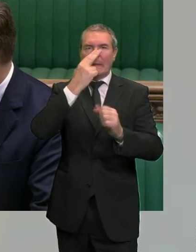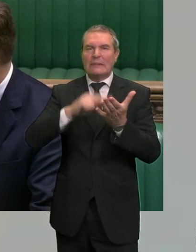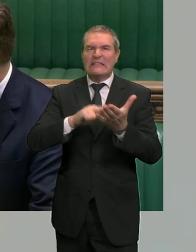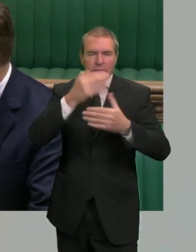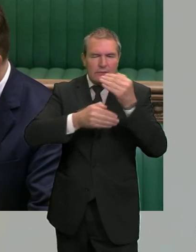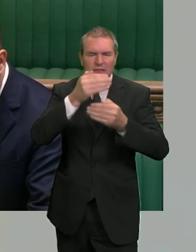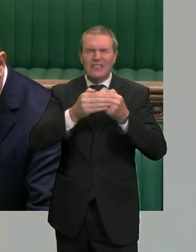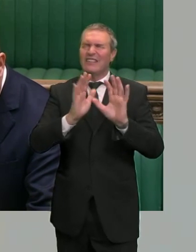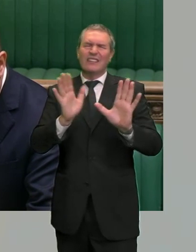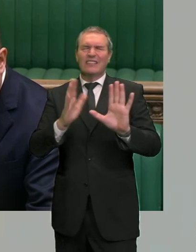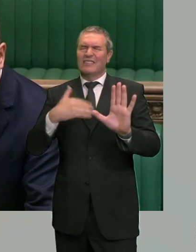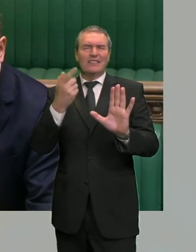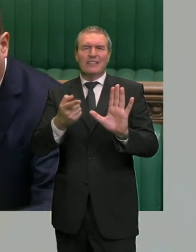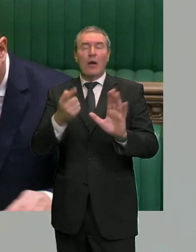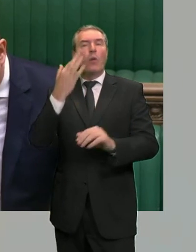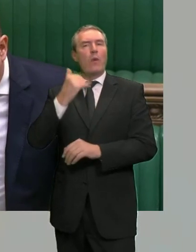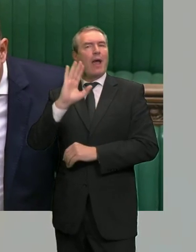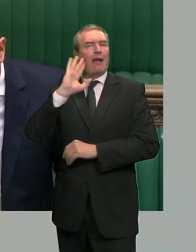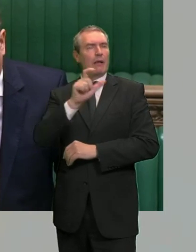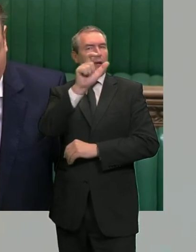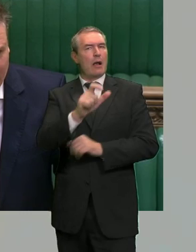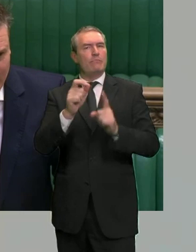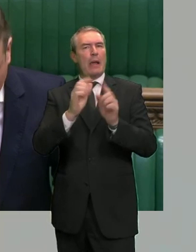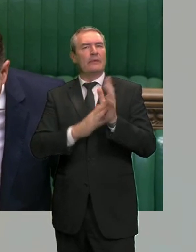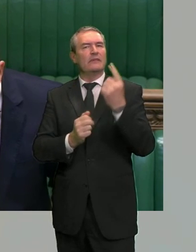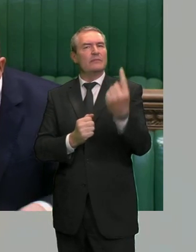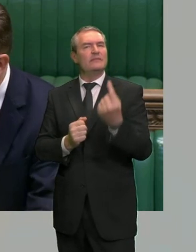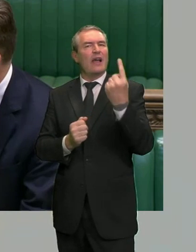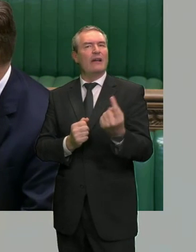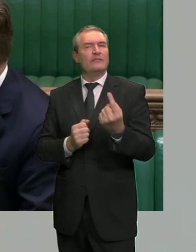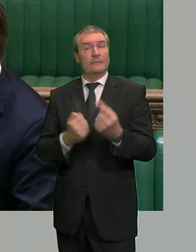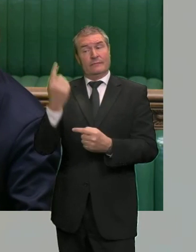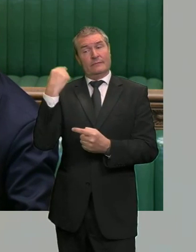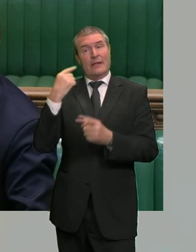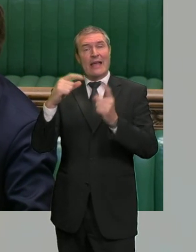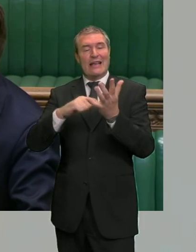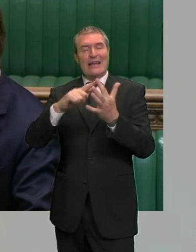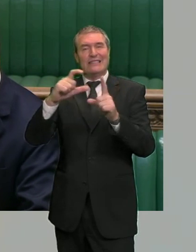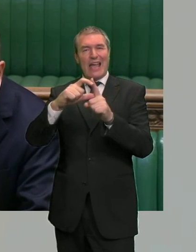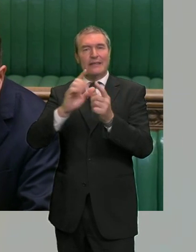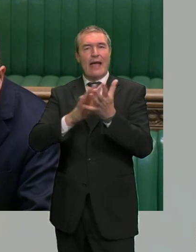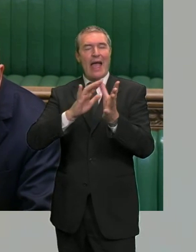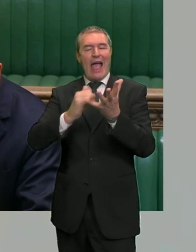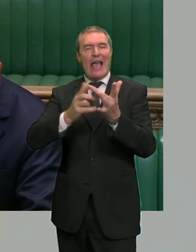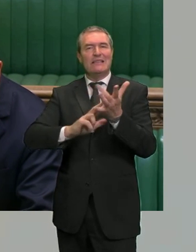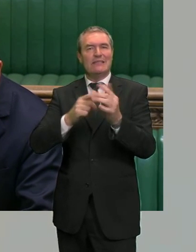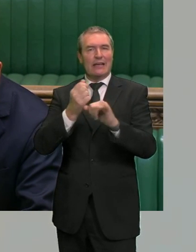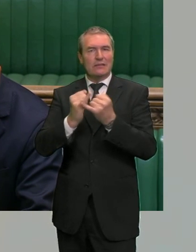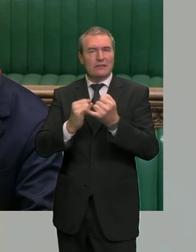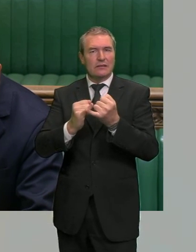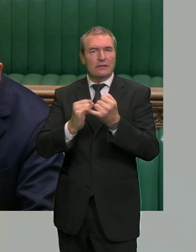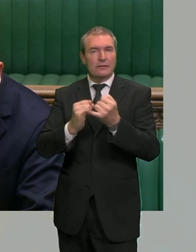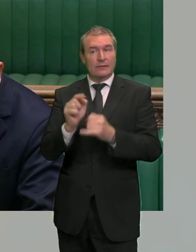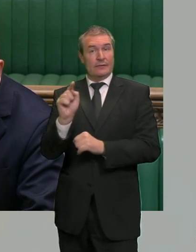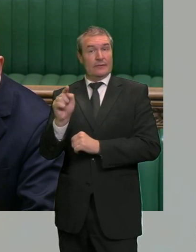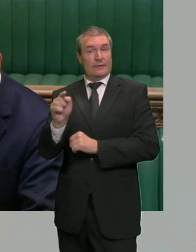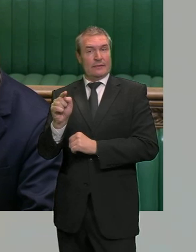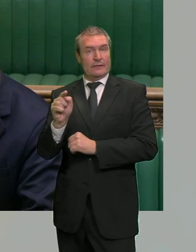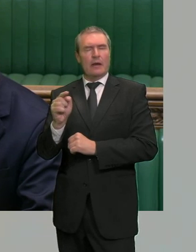Actually, the more I listen to the Prime Minister, the more I think that Ted Hastings and AC-12 are needed to get to the bottom of this one.